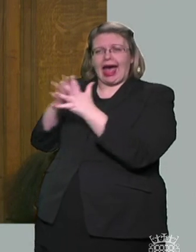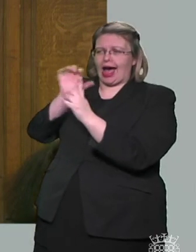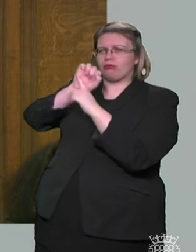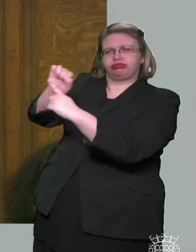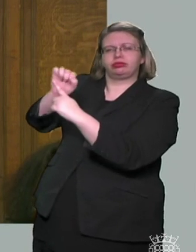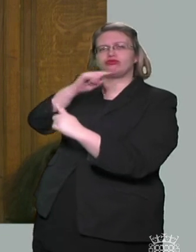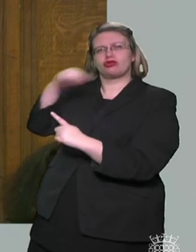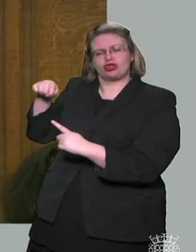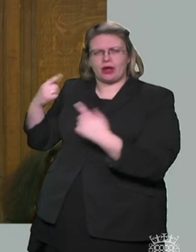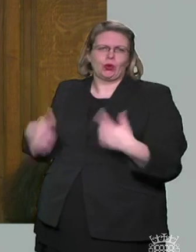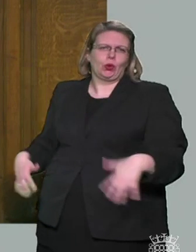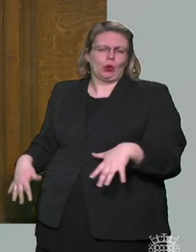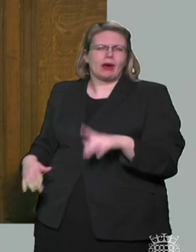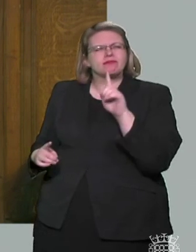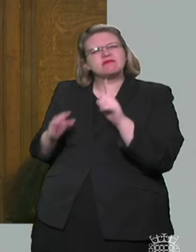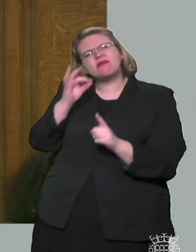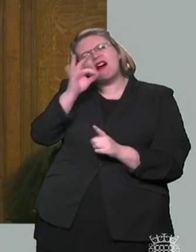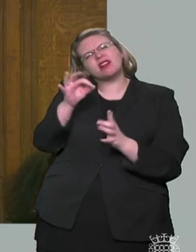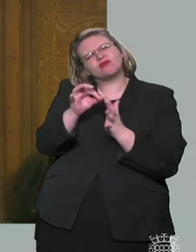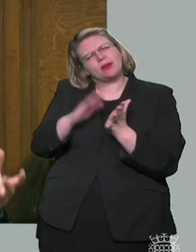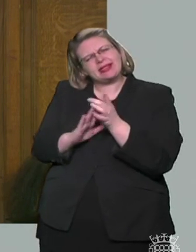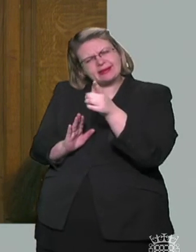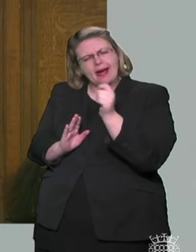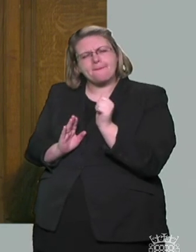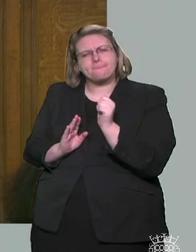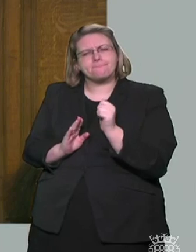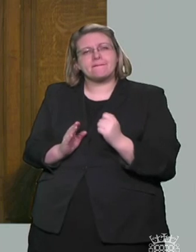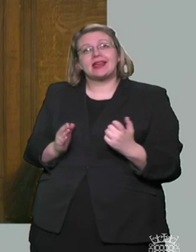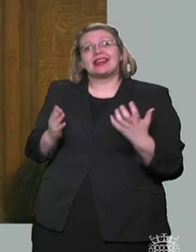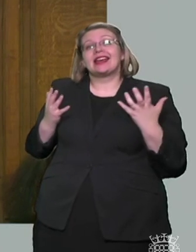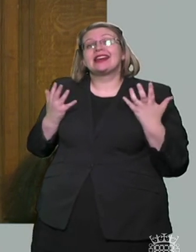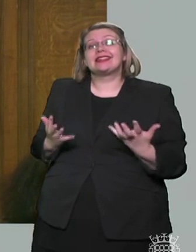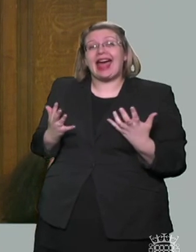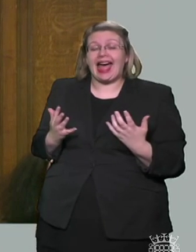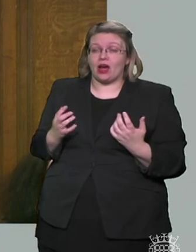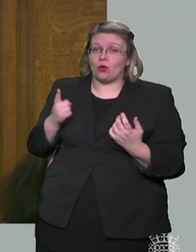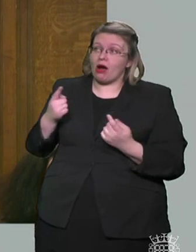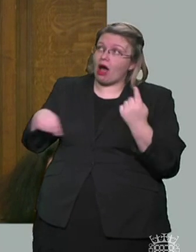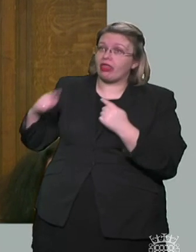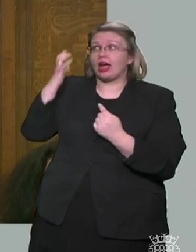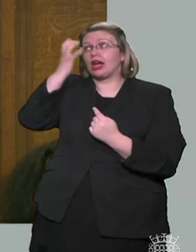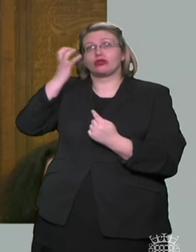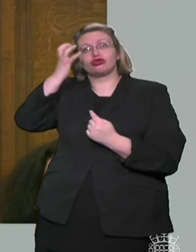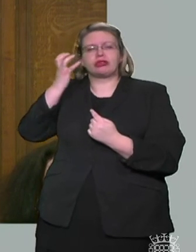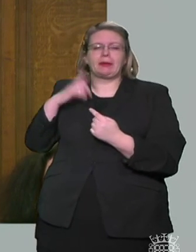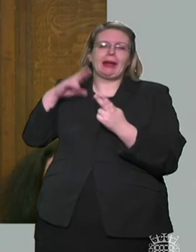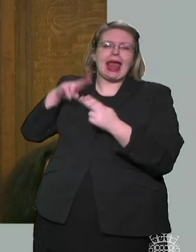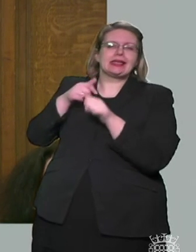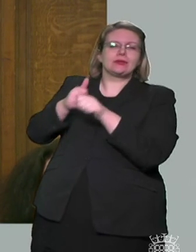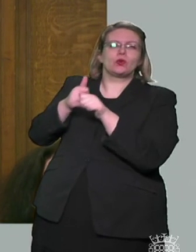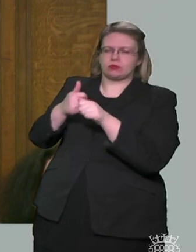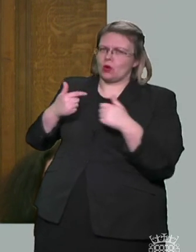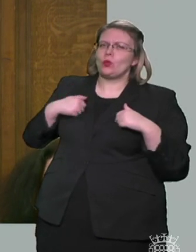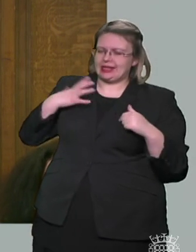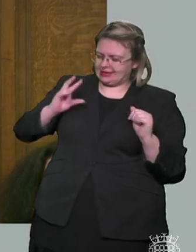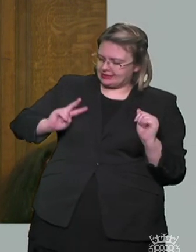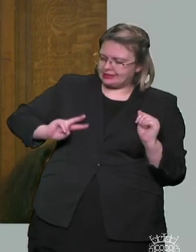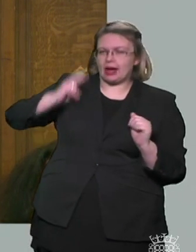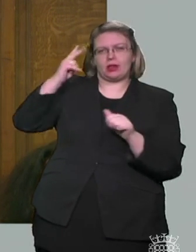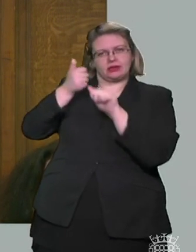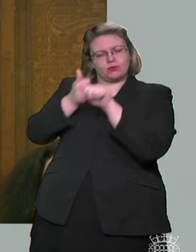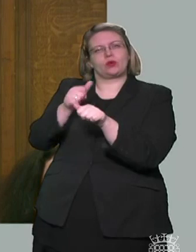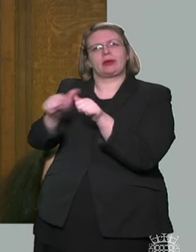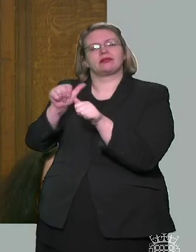Does the Prime Minister agree that while others may now begin to tire, now is the time to double down on the aid we give to Ukraine?